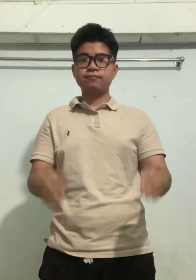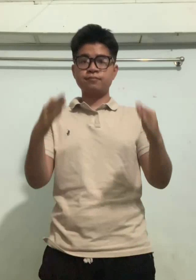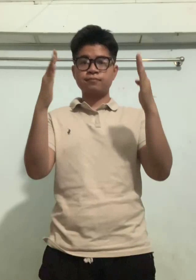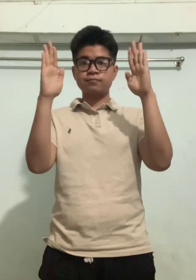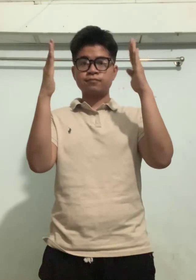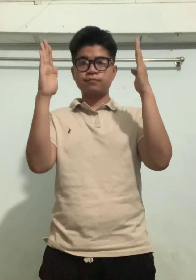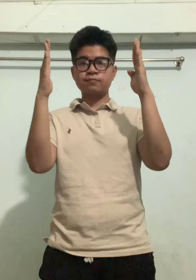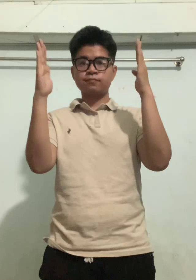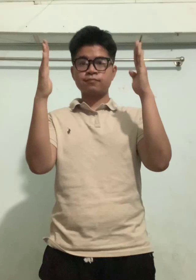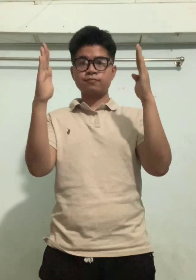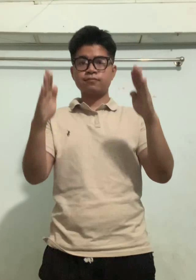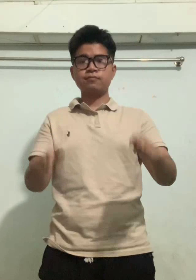vo tay